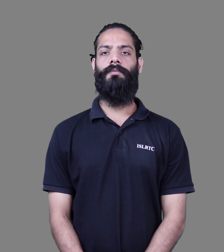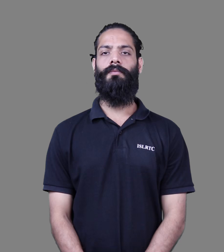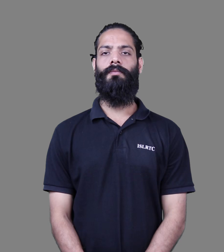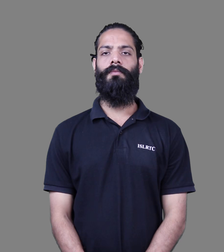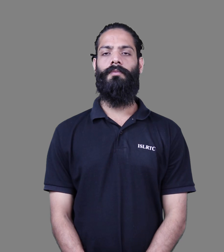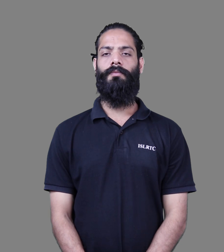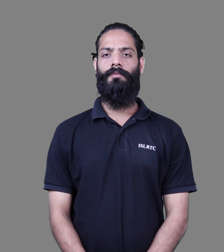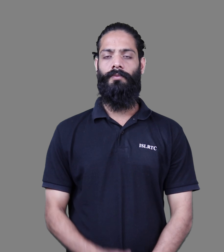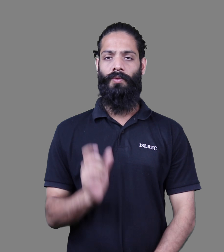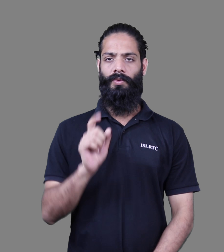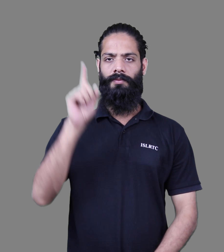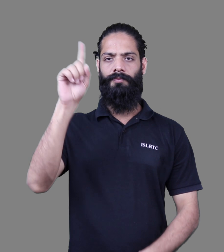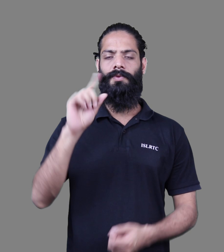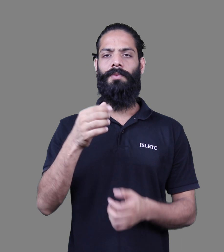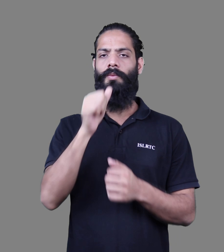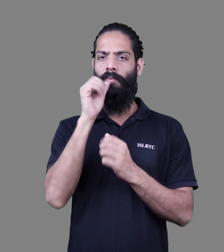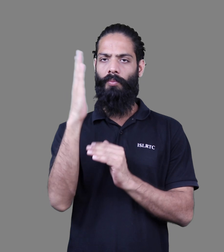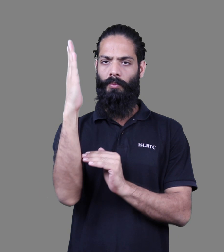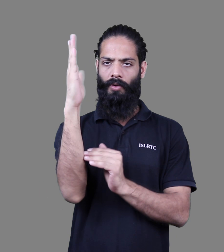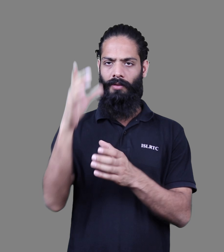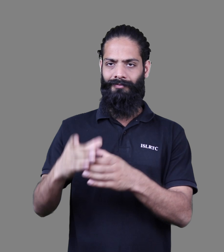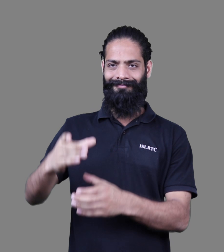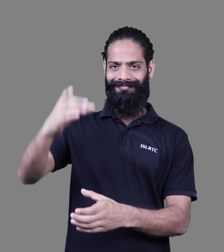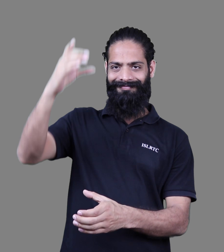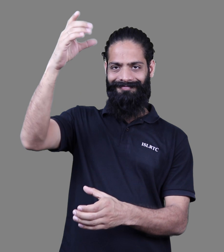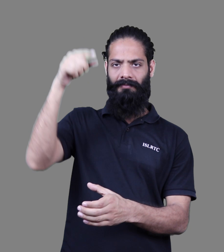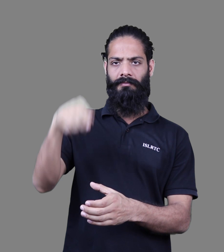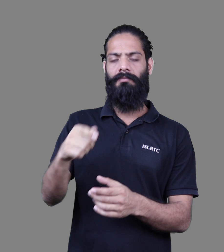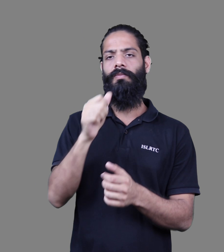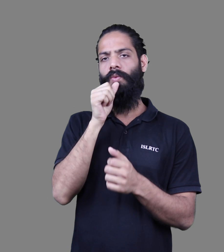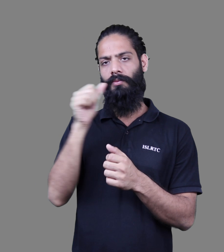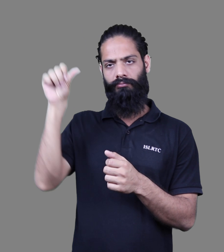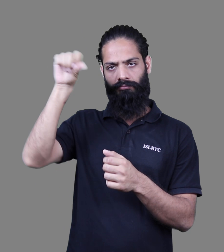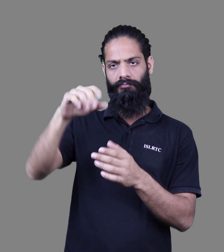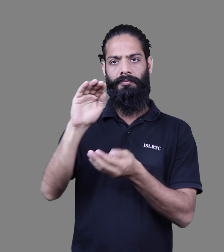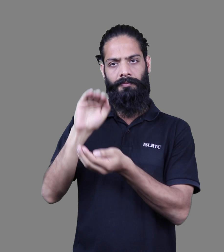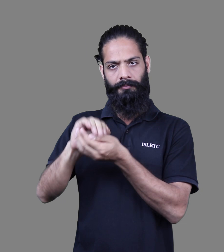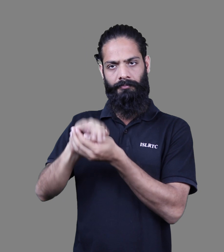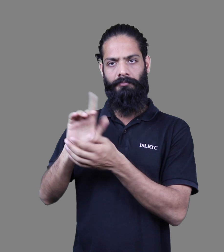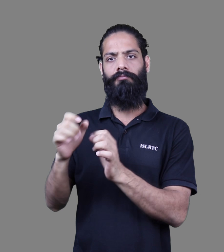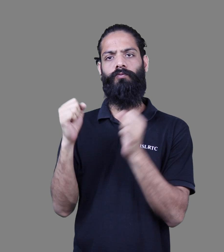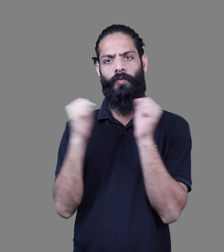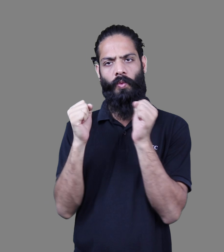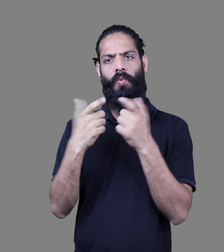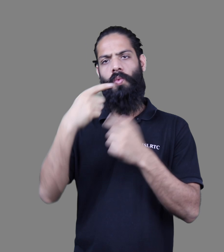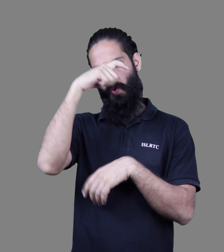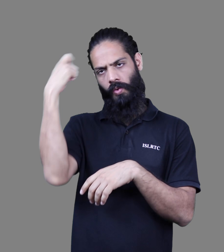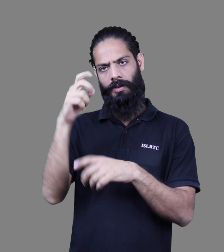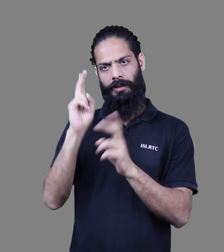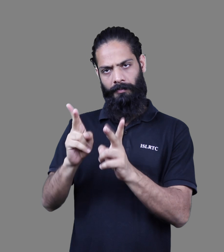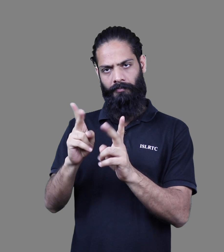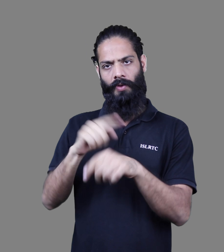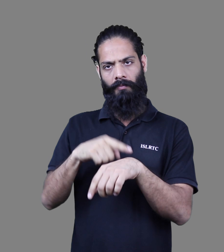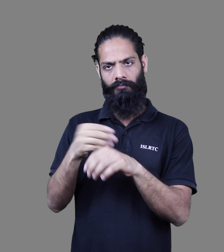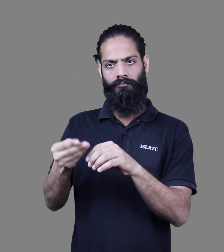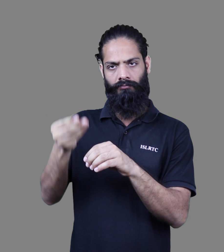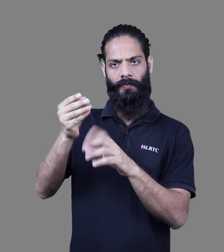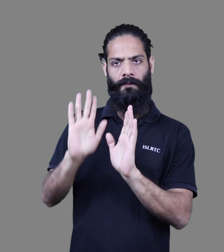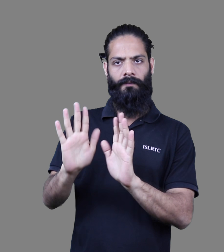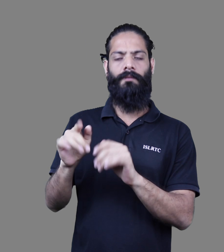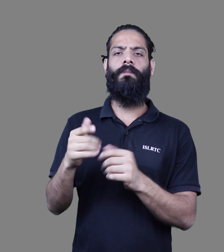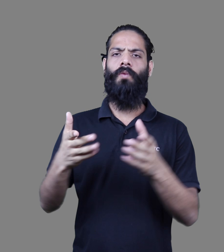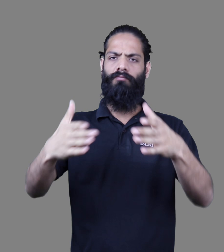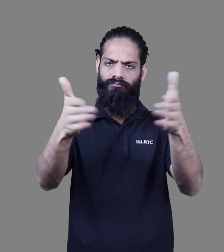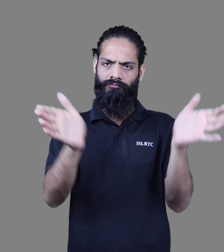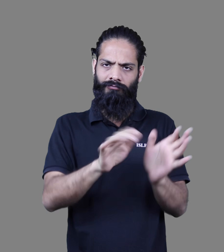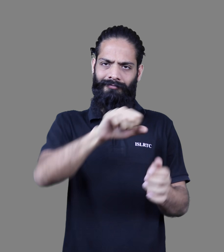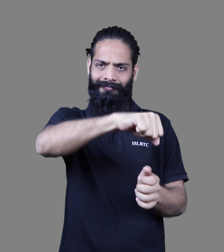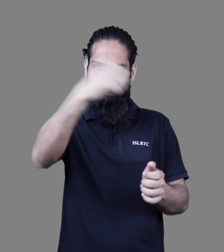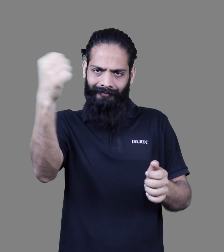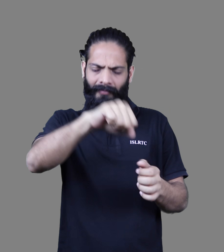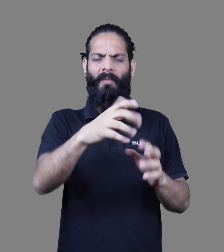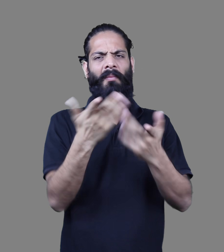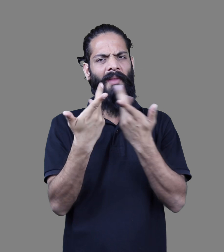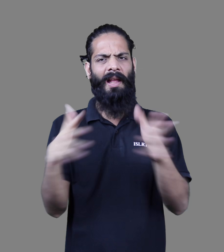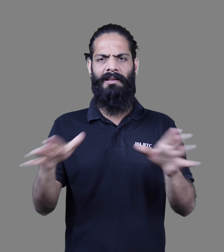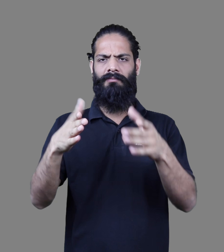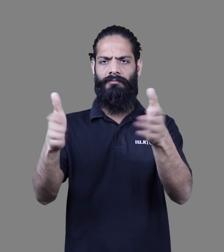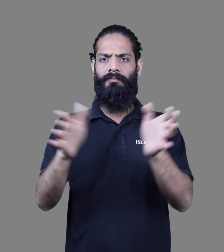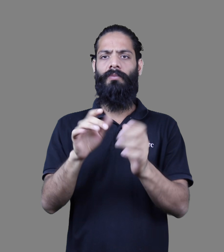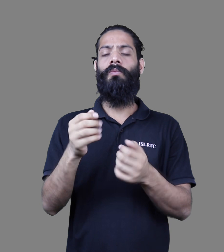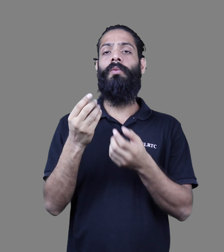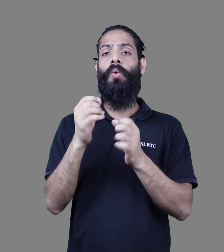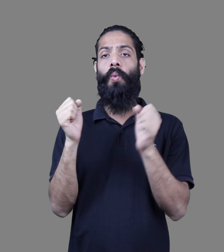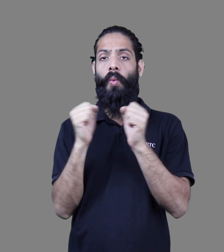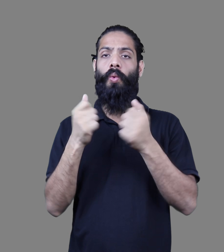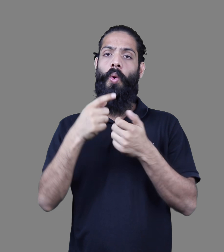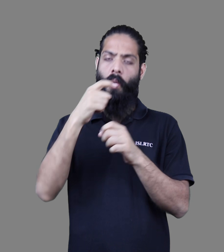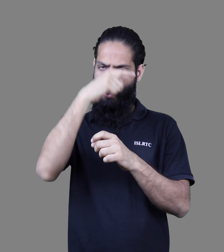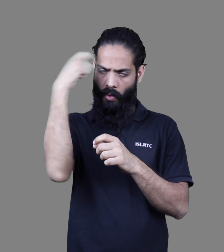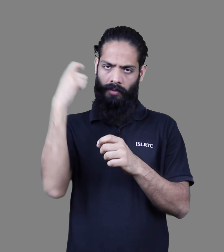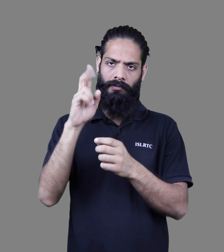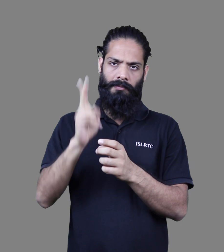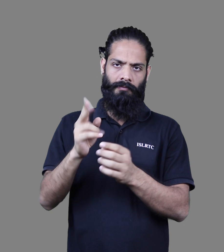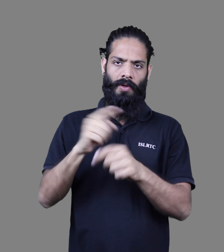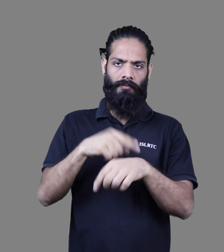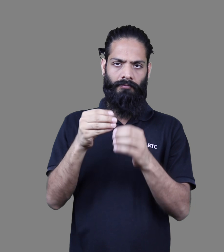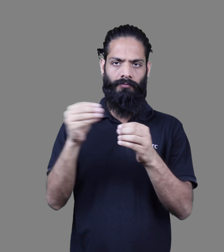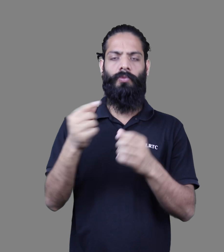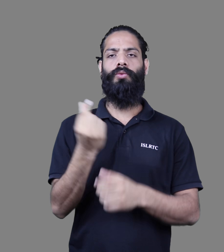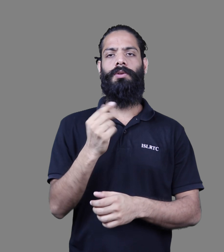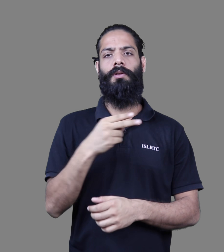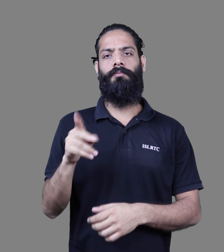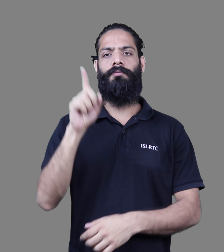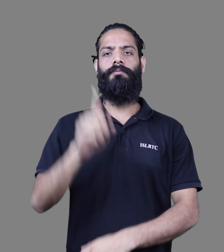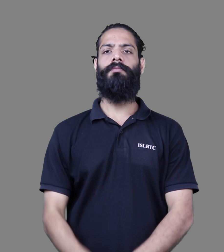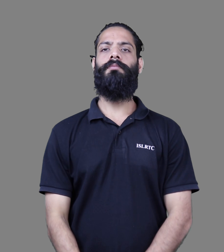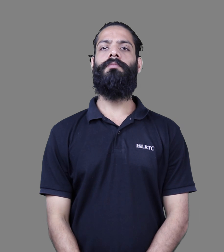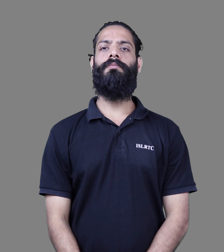Flask